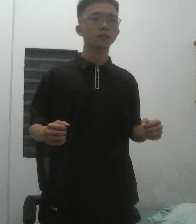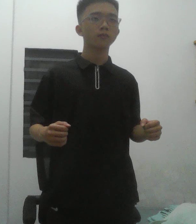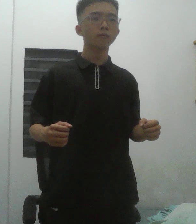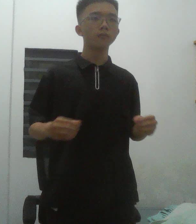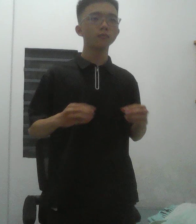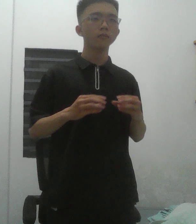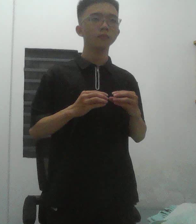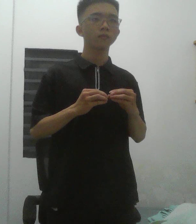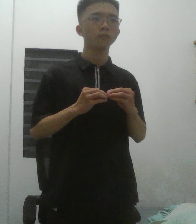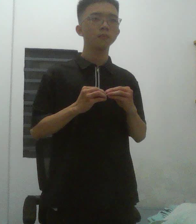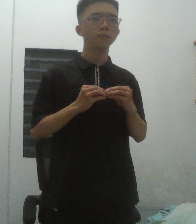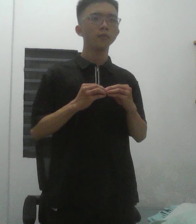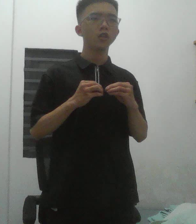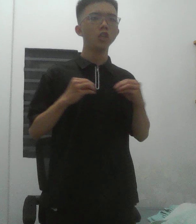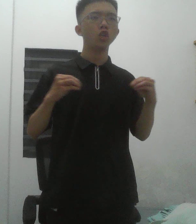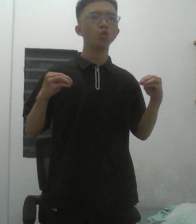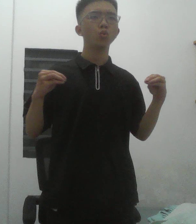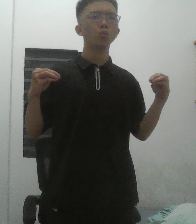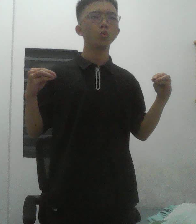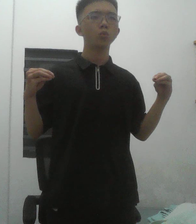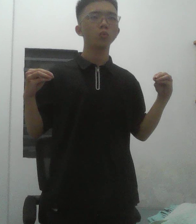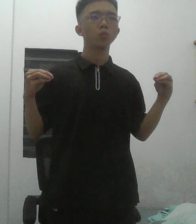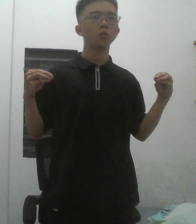nhieu